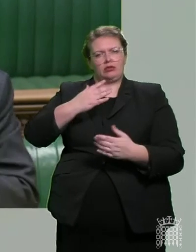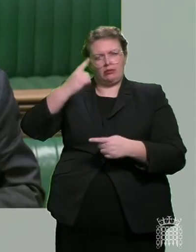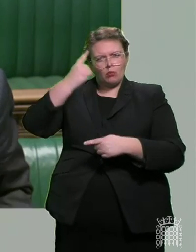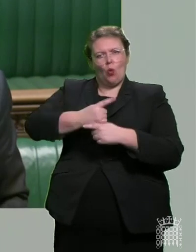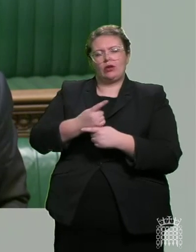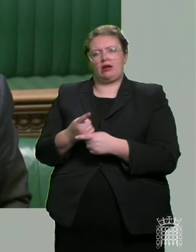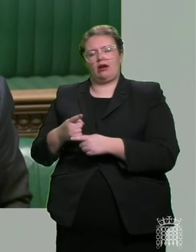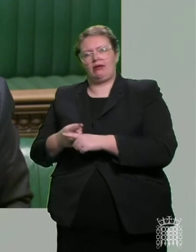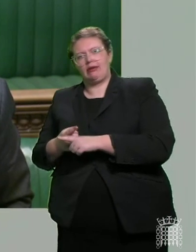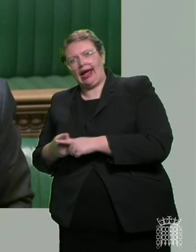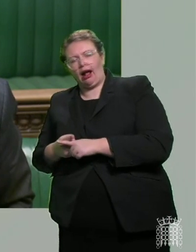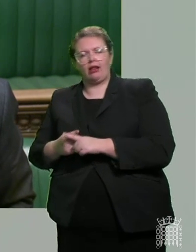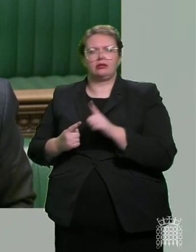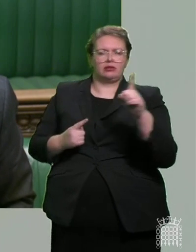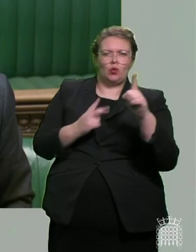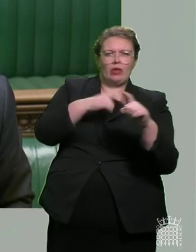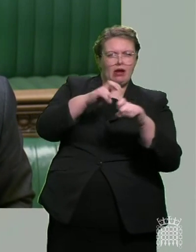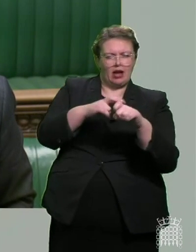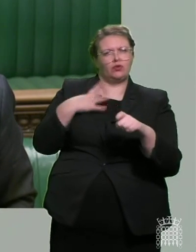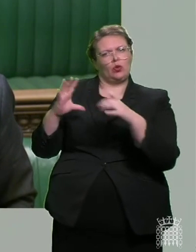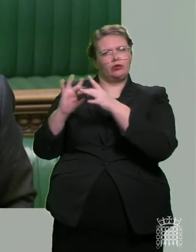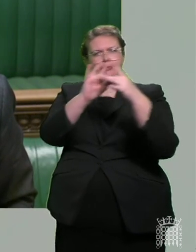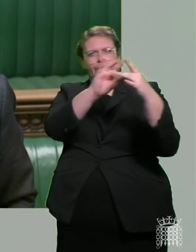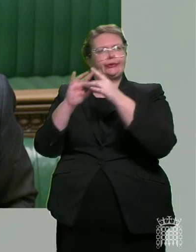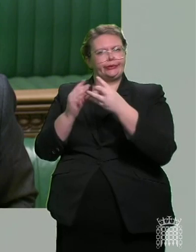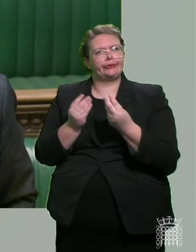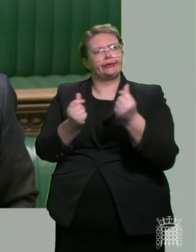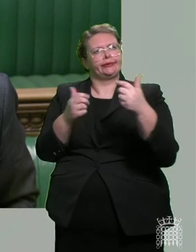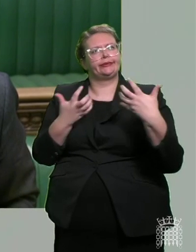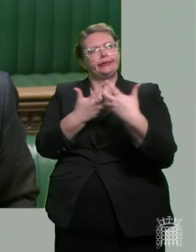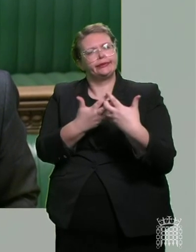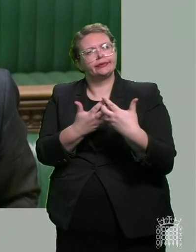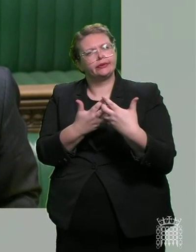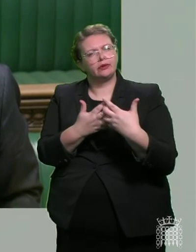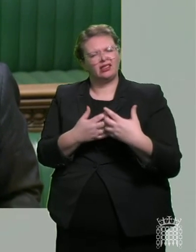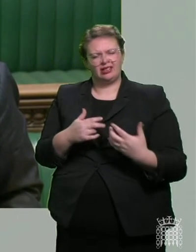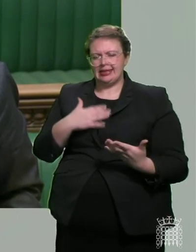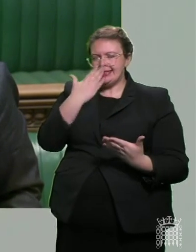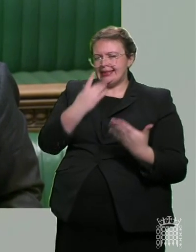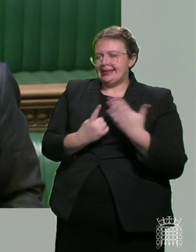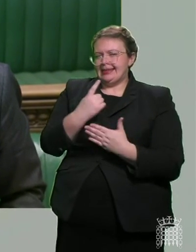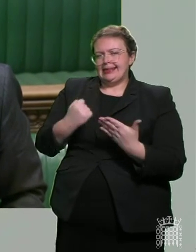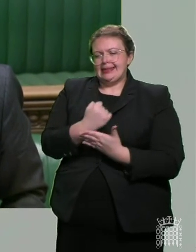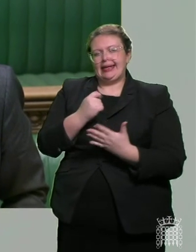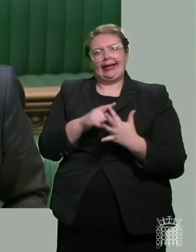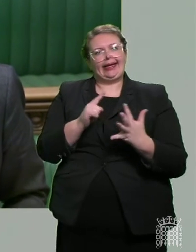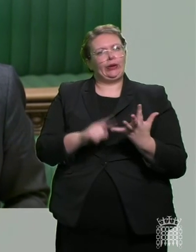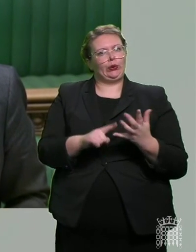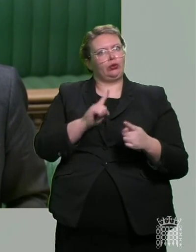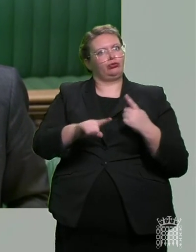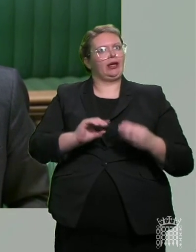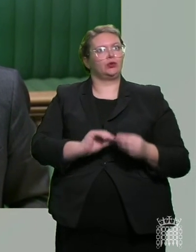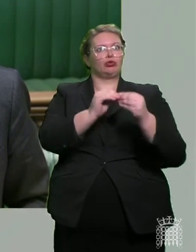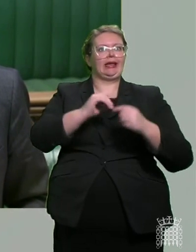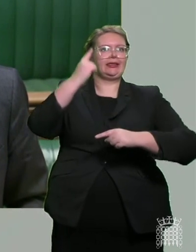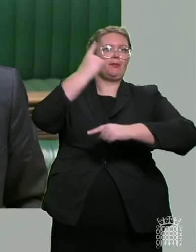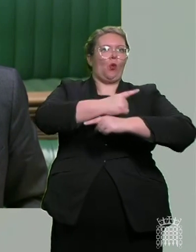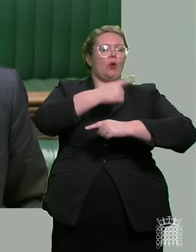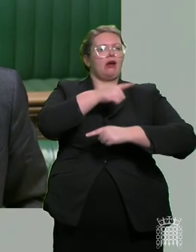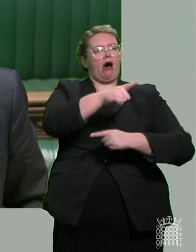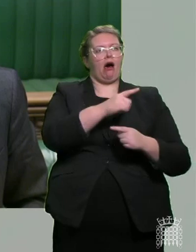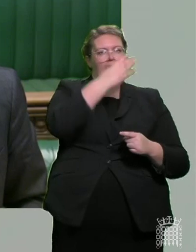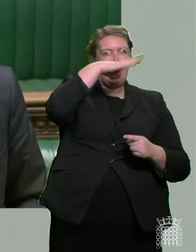As I said to a colleague earlier, I think it was most unfortunate that the EU seemed to want to impose a barrier across the island of Ireland.